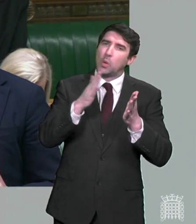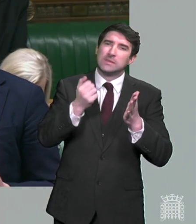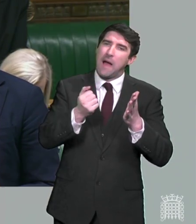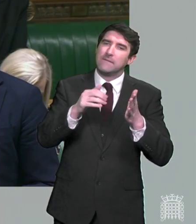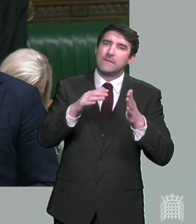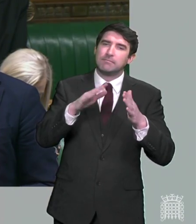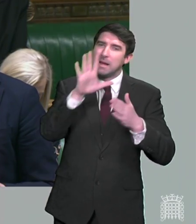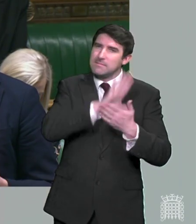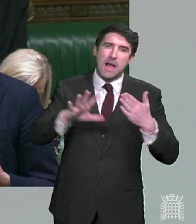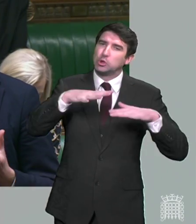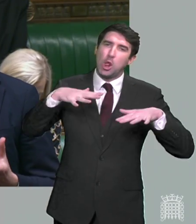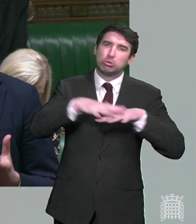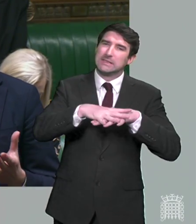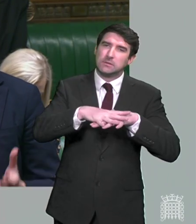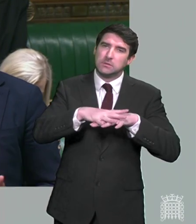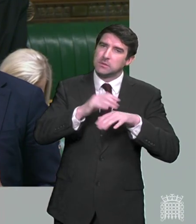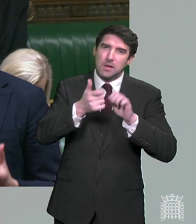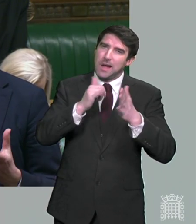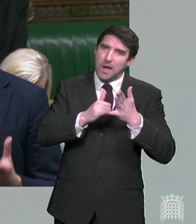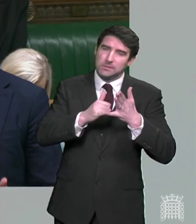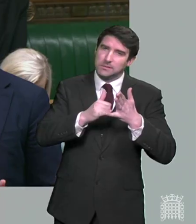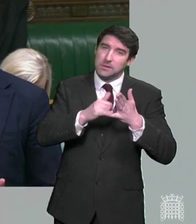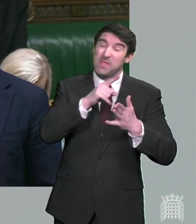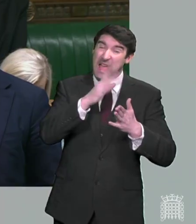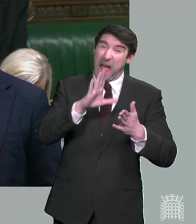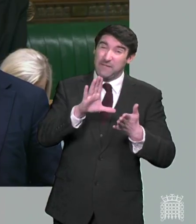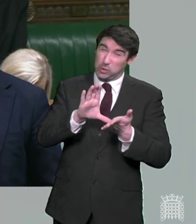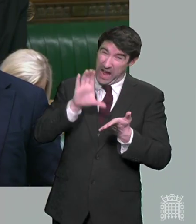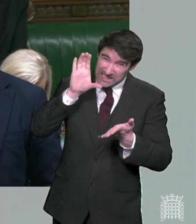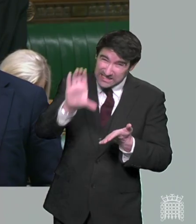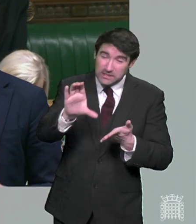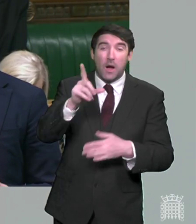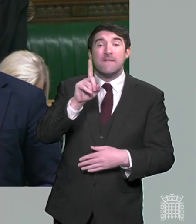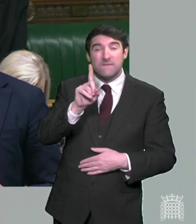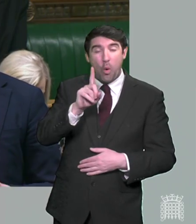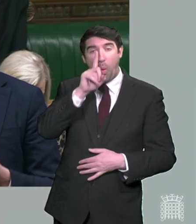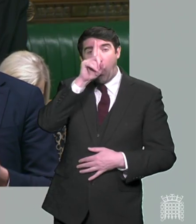They need the money upfront to pay for their heating oil and alternative fuels.